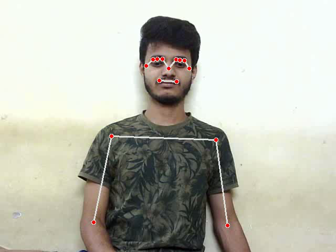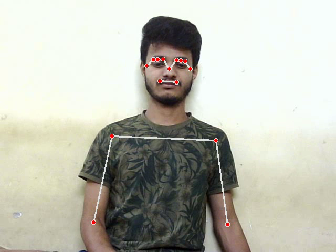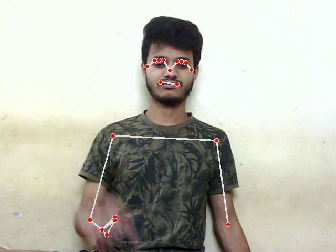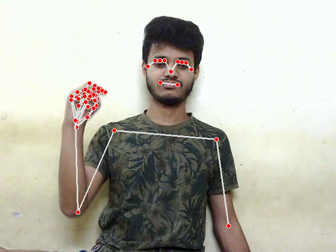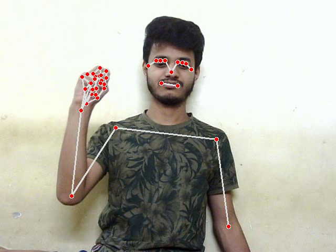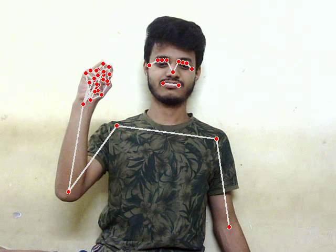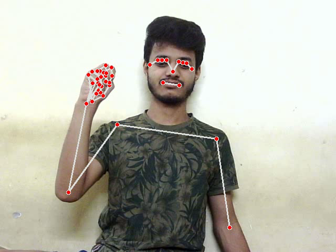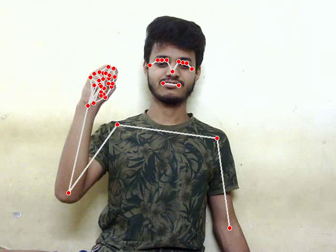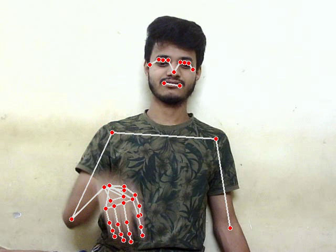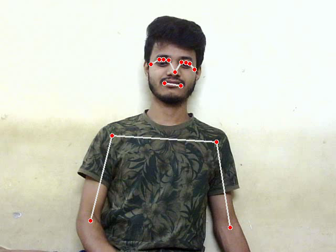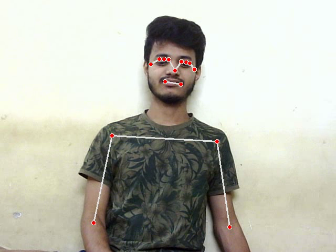bathroom